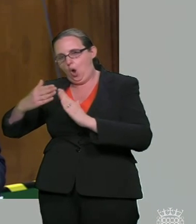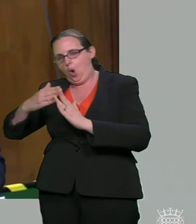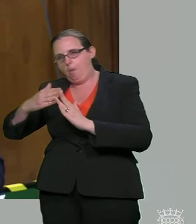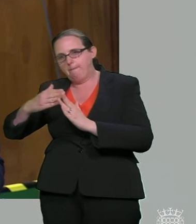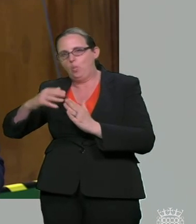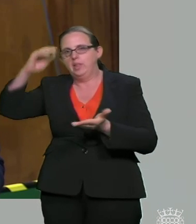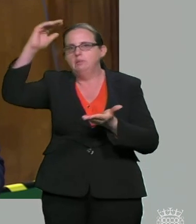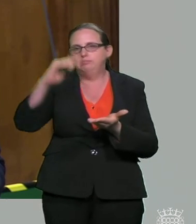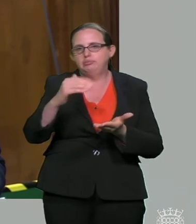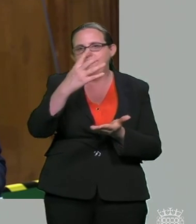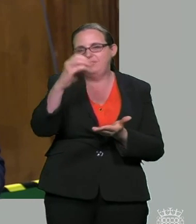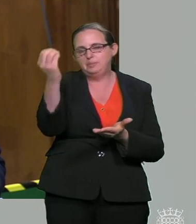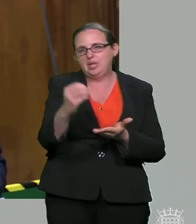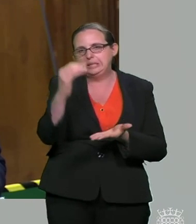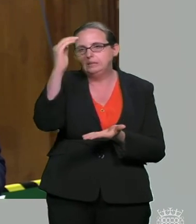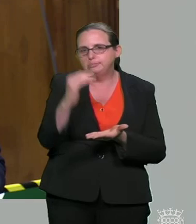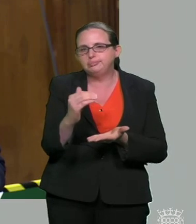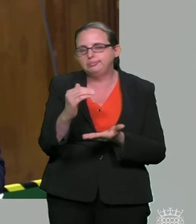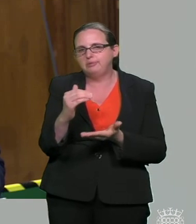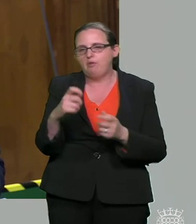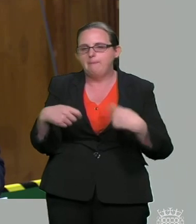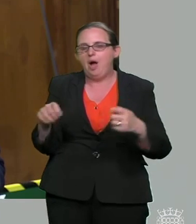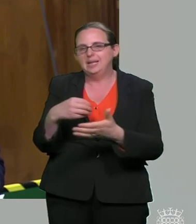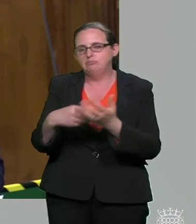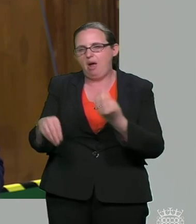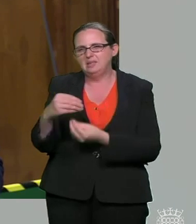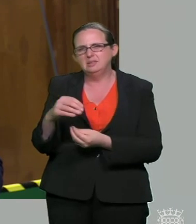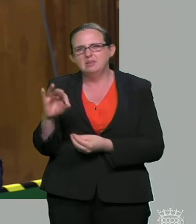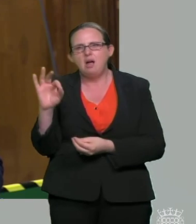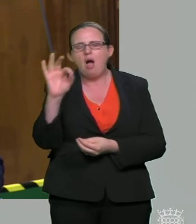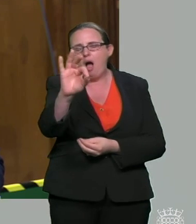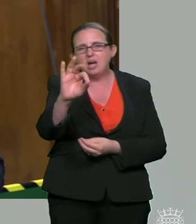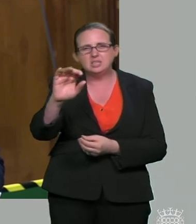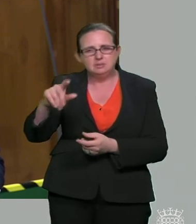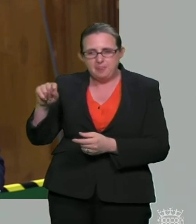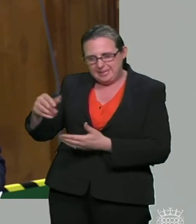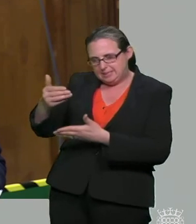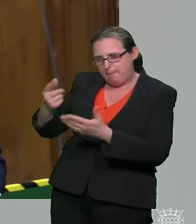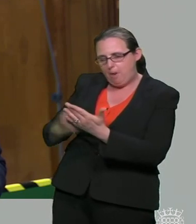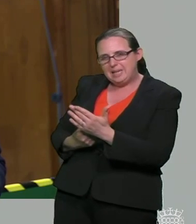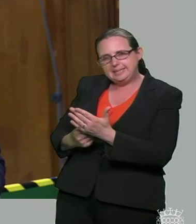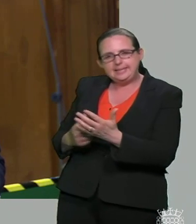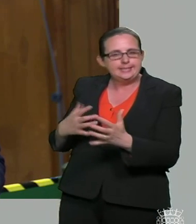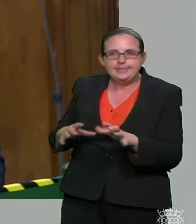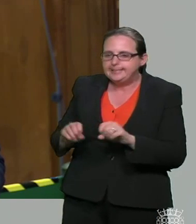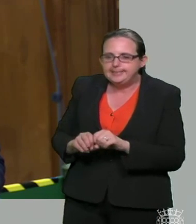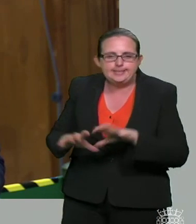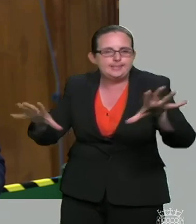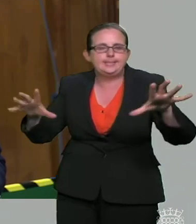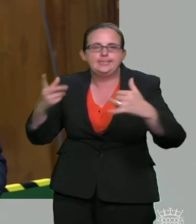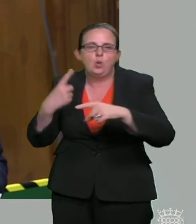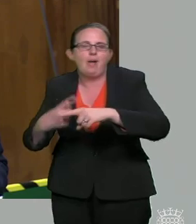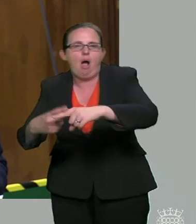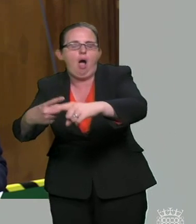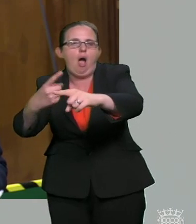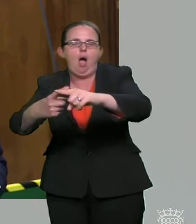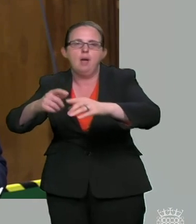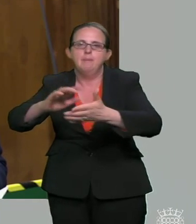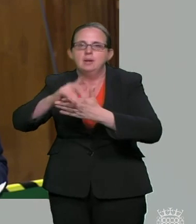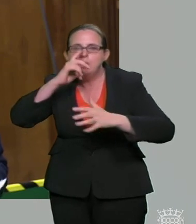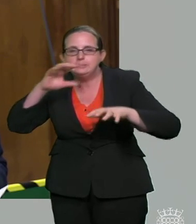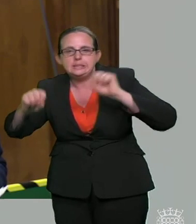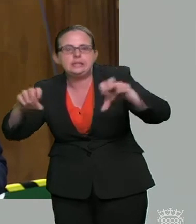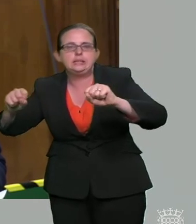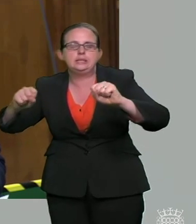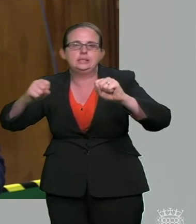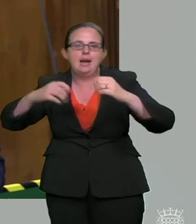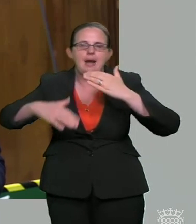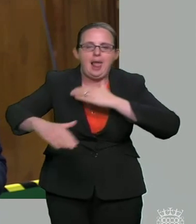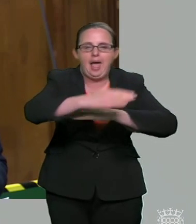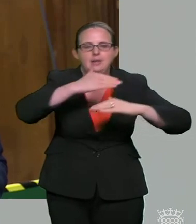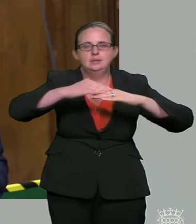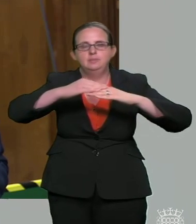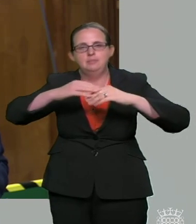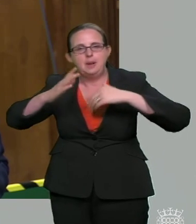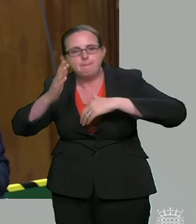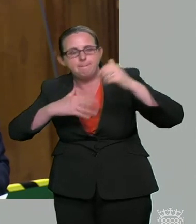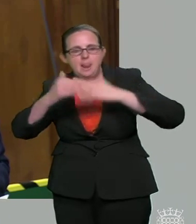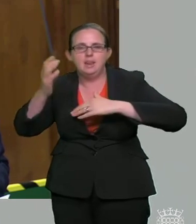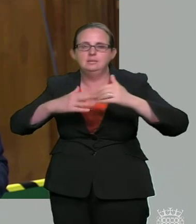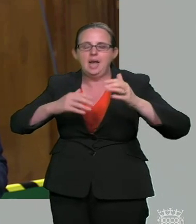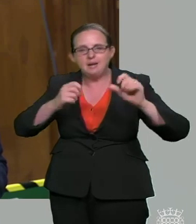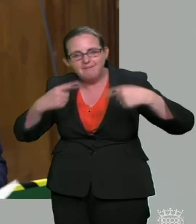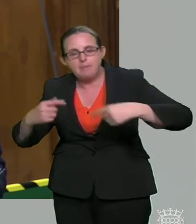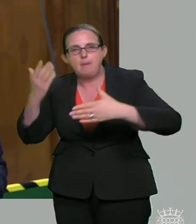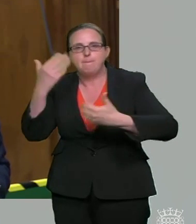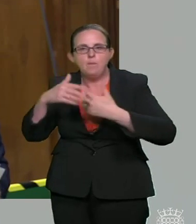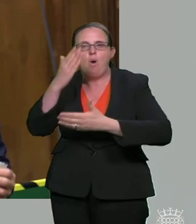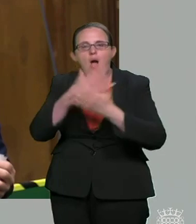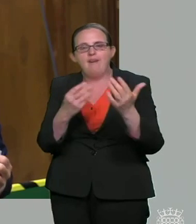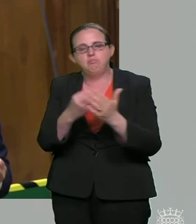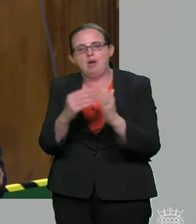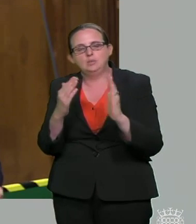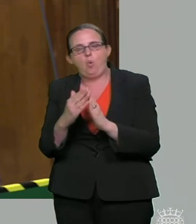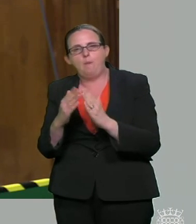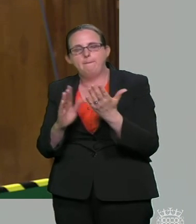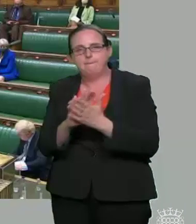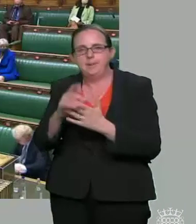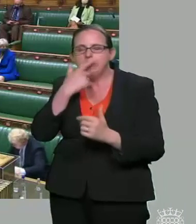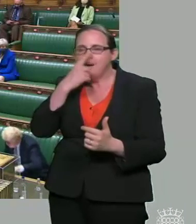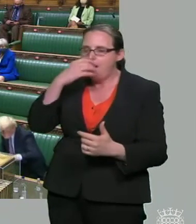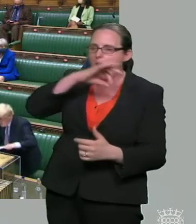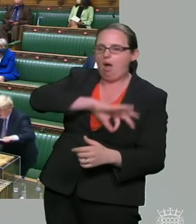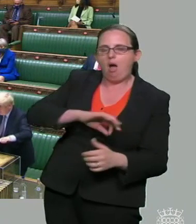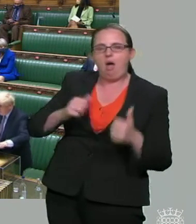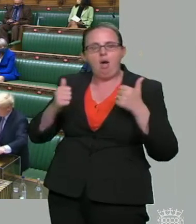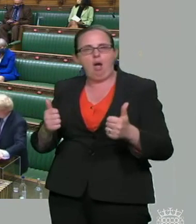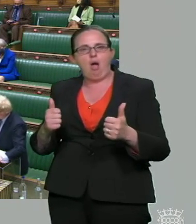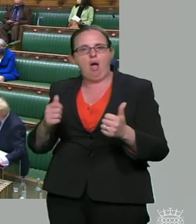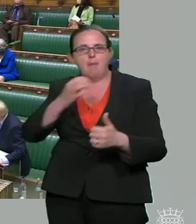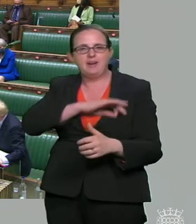Will he consider turbocharging that policy by establishing a national land commission to assemble public sector land to facilitate the development of potentially hundreds of thousands of more half-price homes so that more people can see the benefits of home ownership?